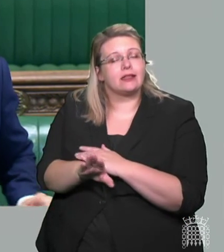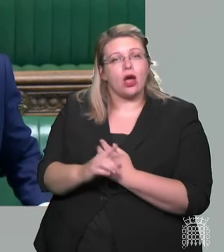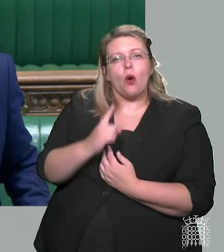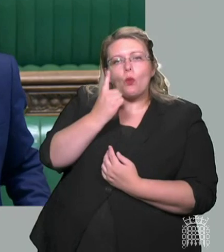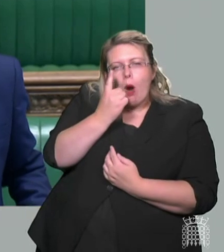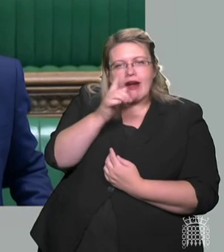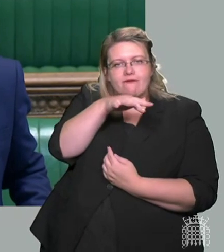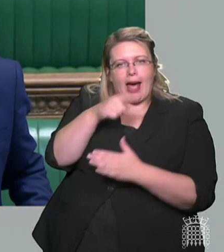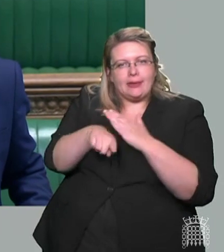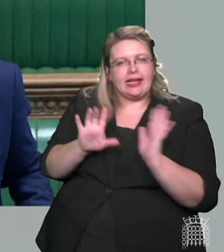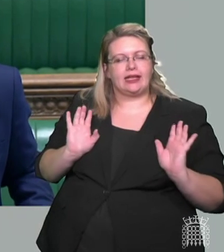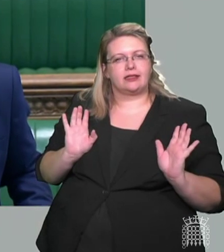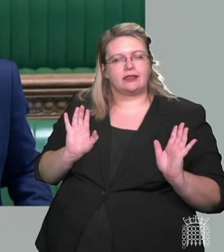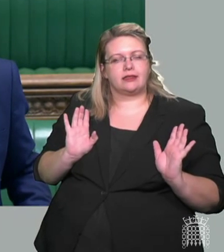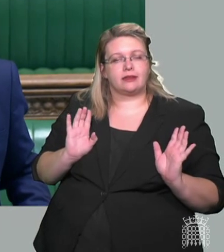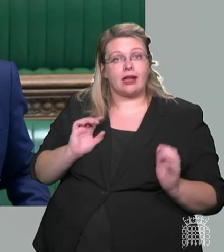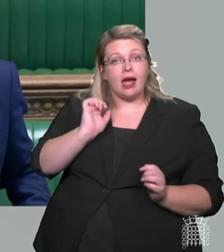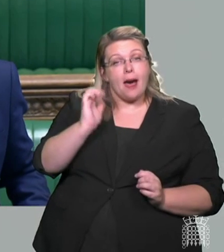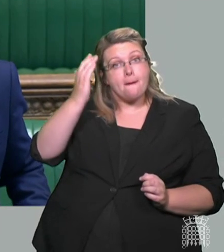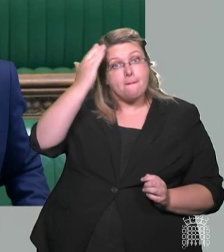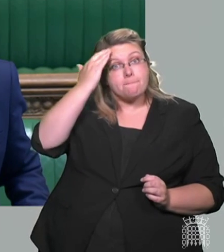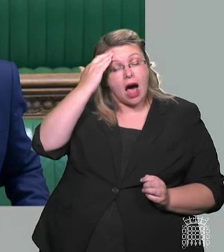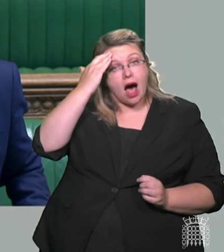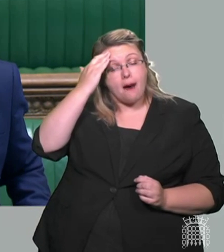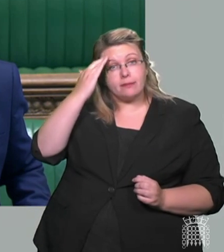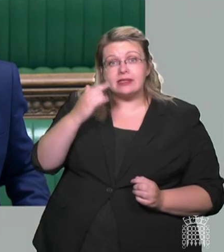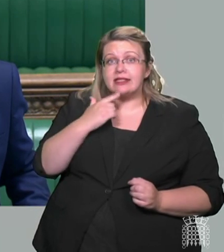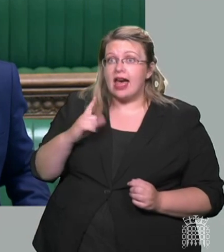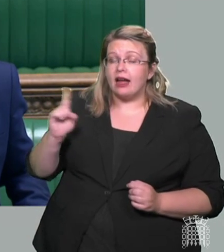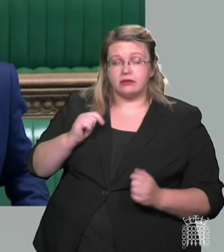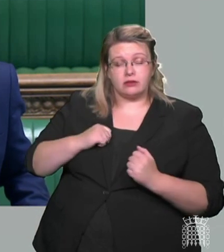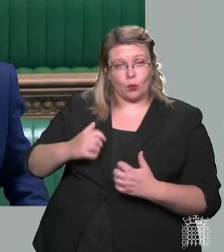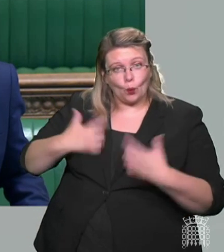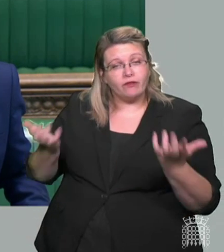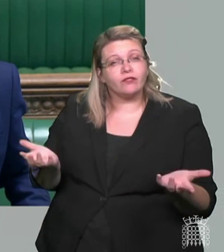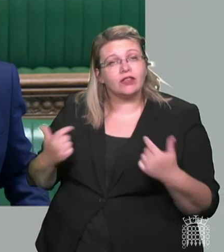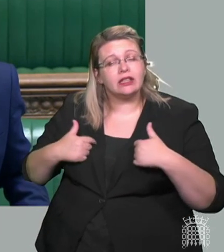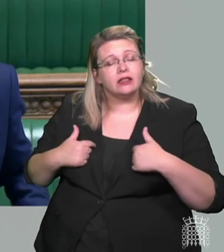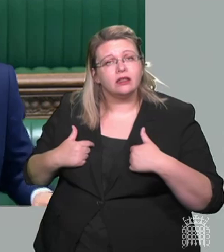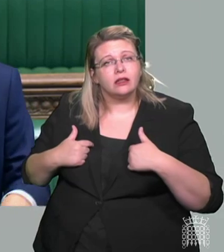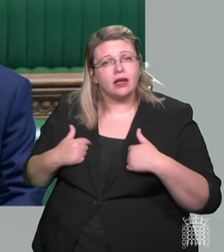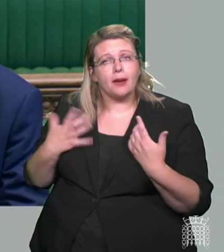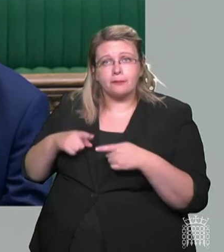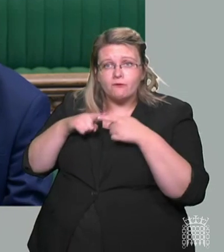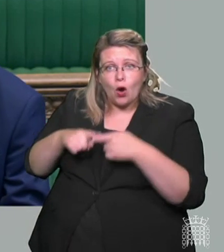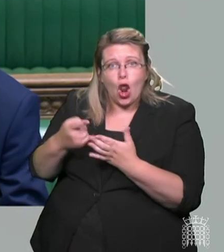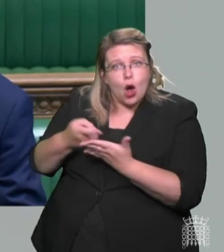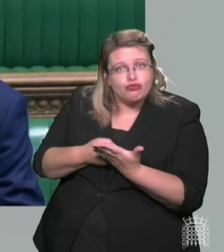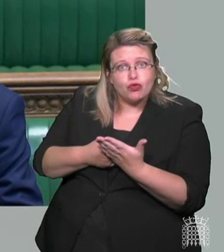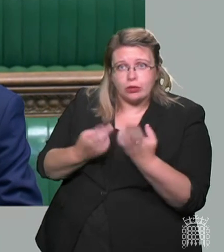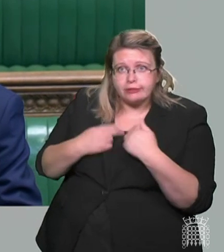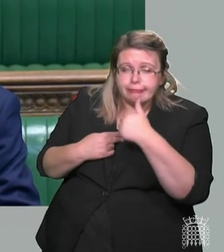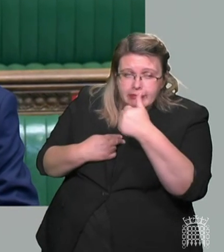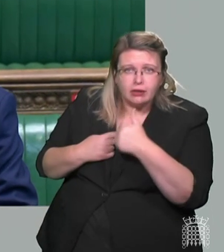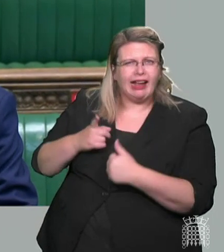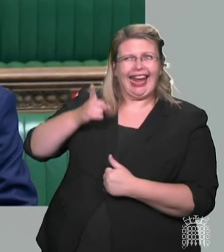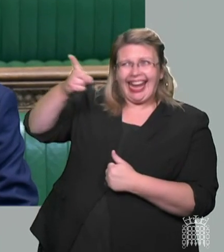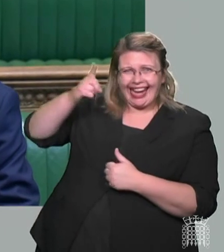His mum said: “I’m livid. We did everything we were told to do and the man that made the rules didn’t.